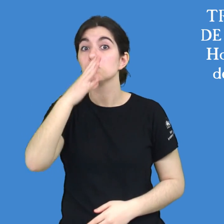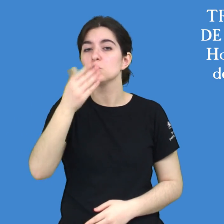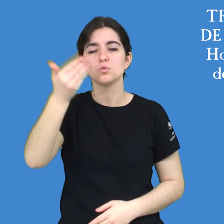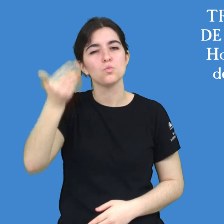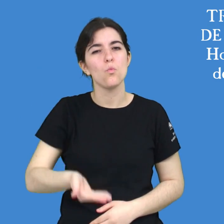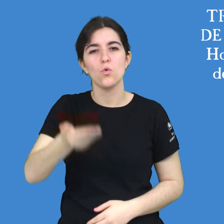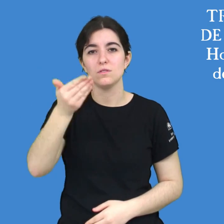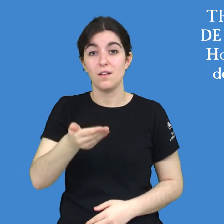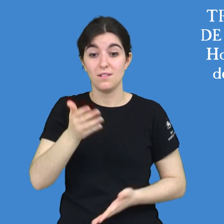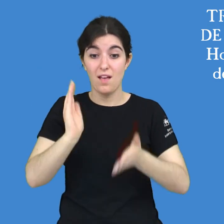importar